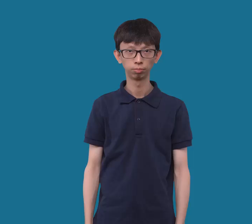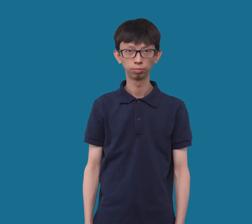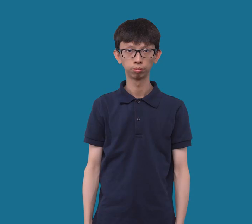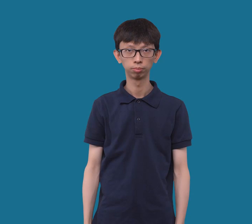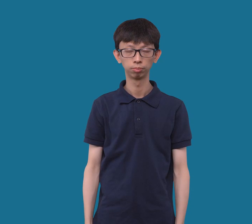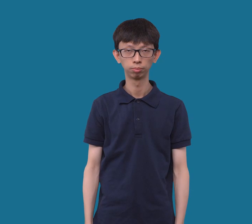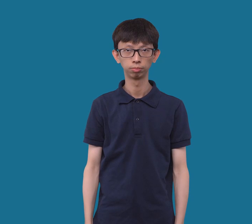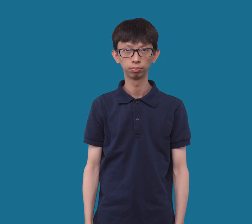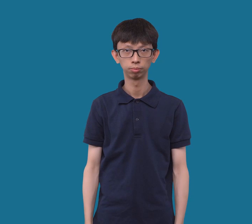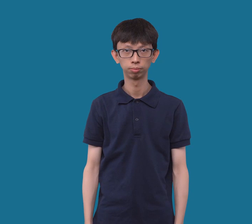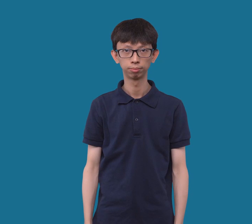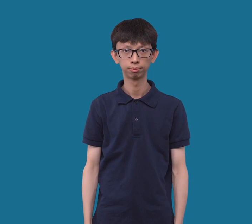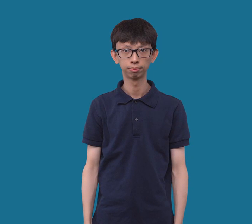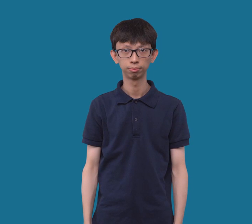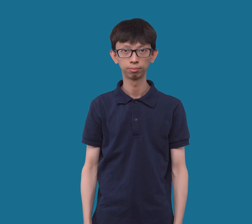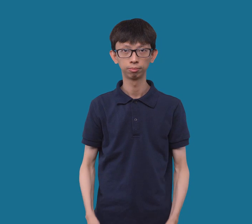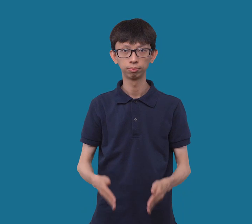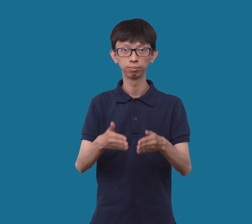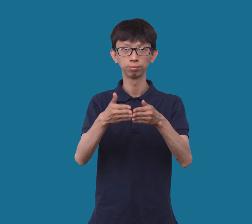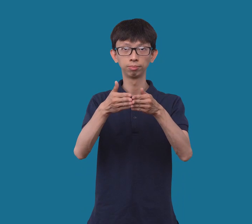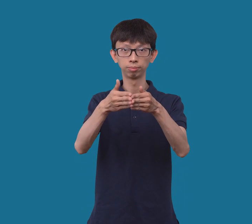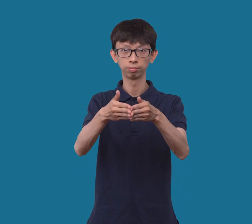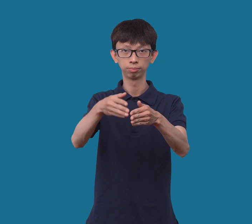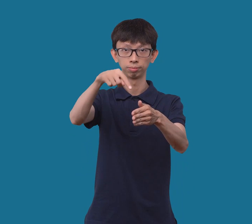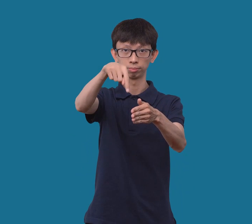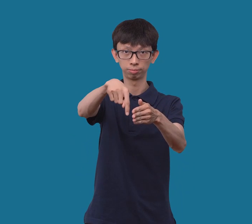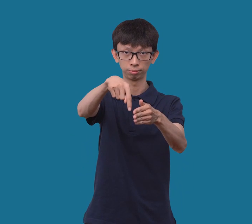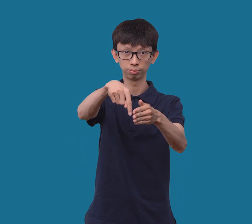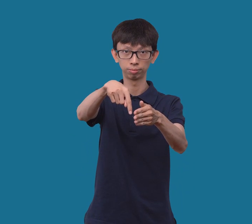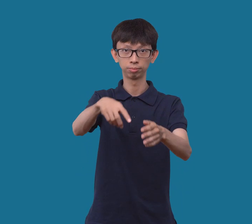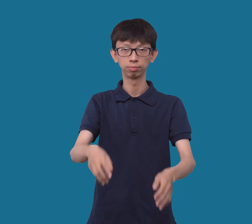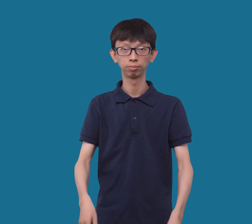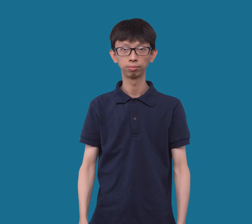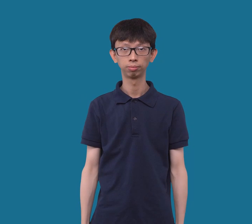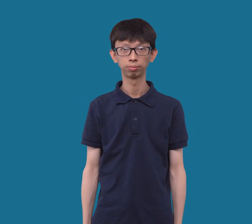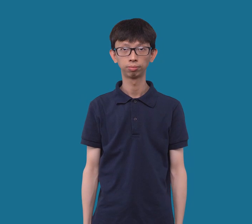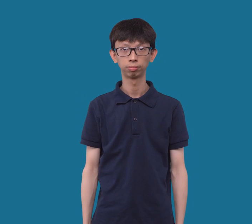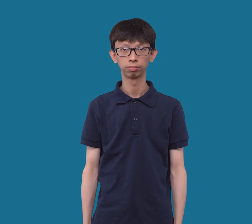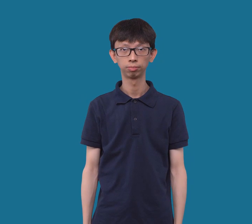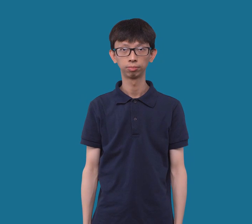boong tàu